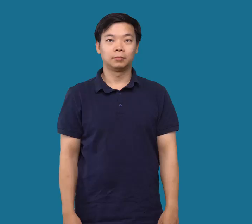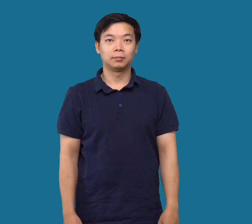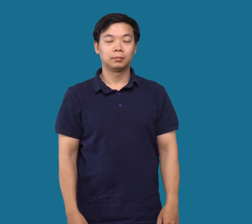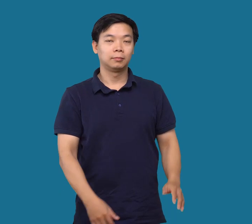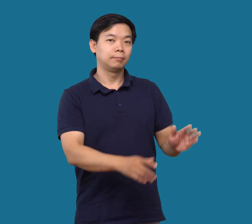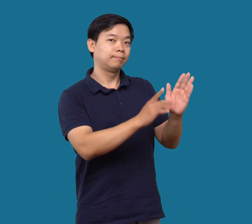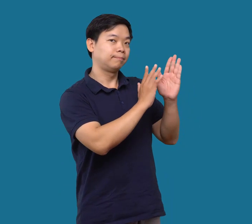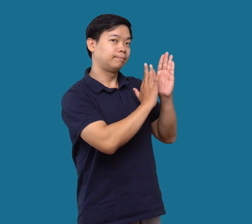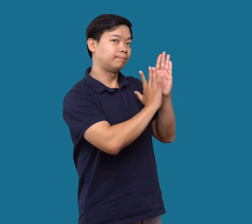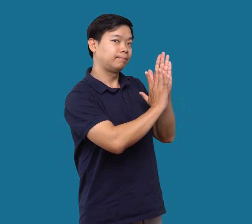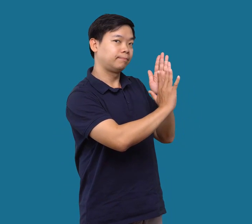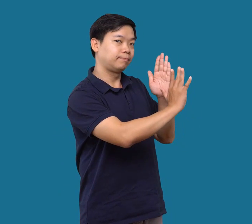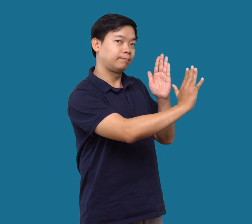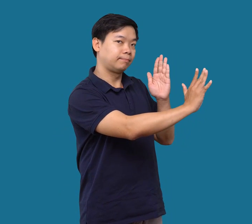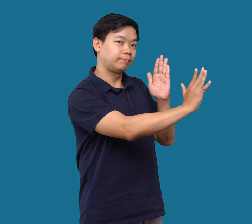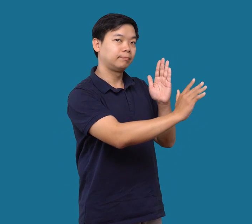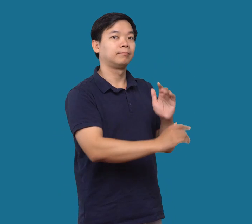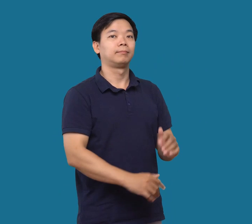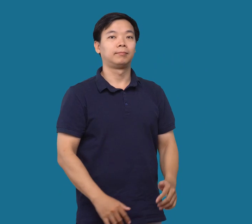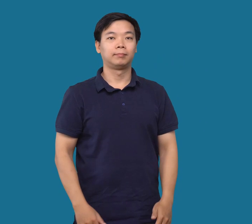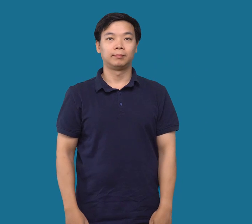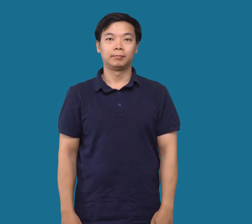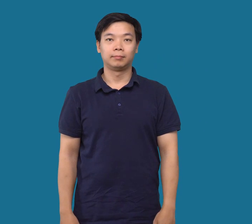câu thơ